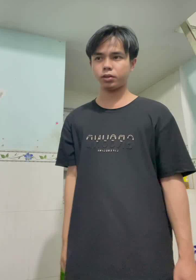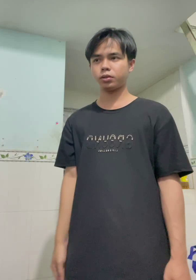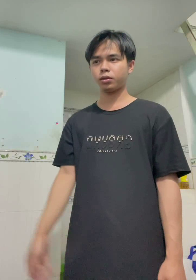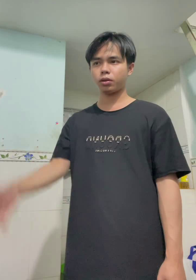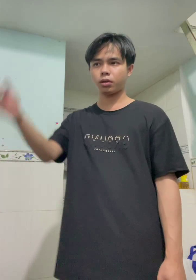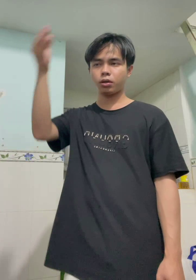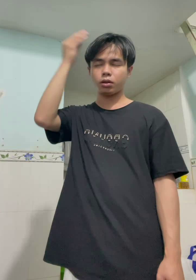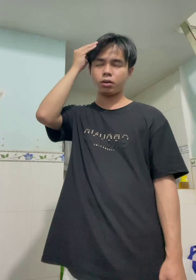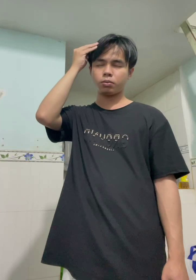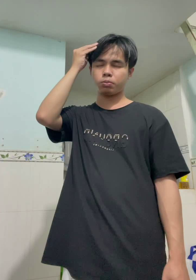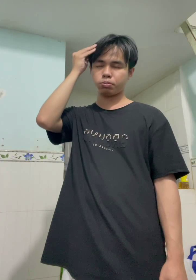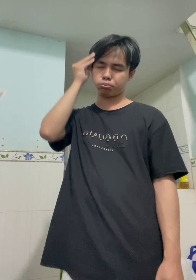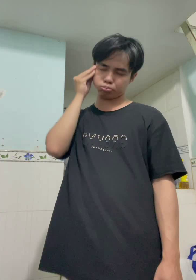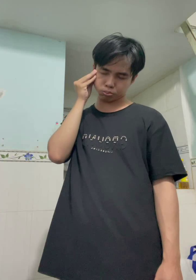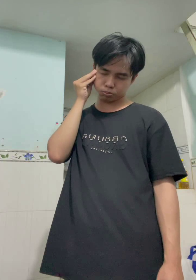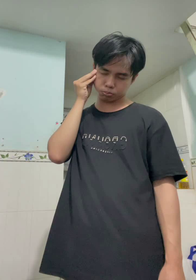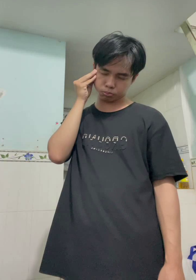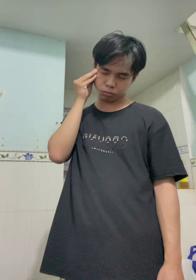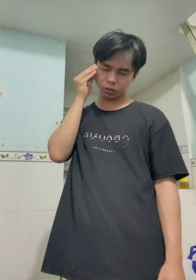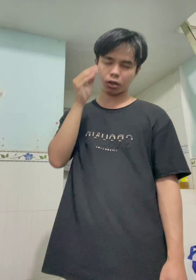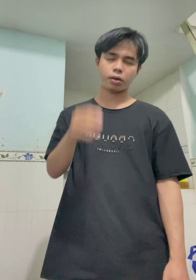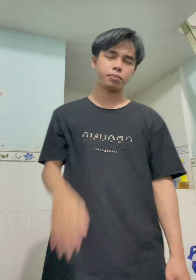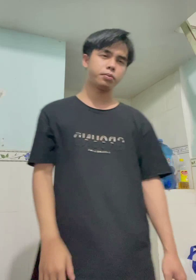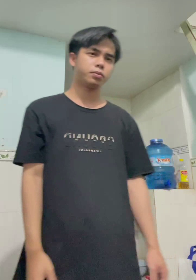benh